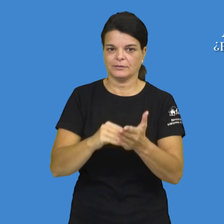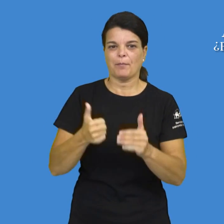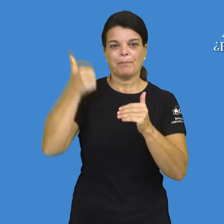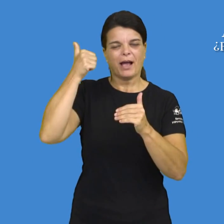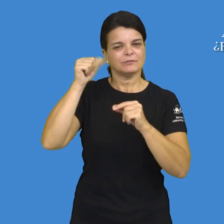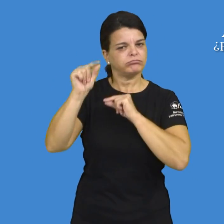más cantidad